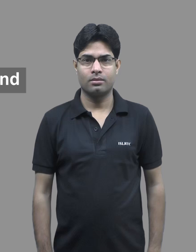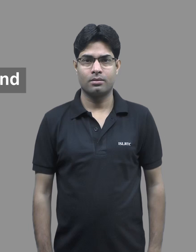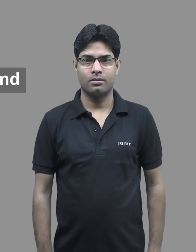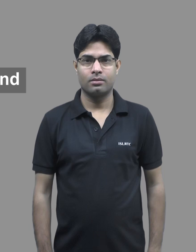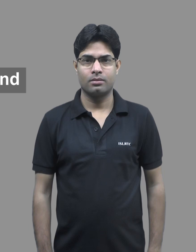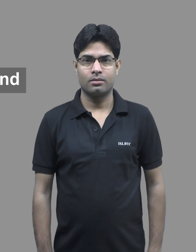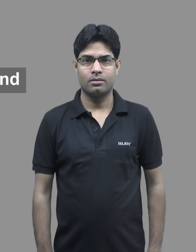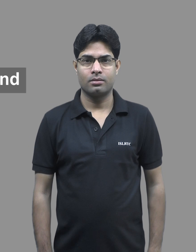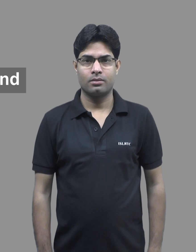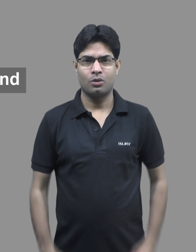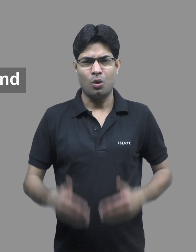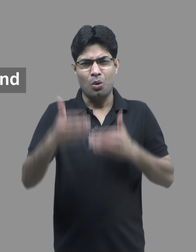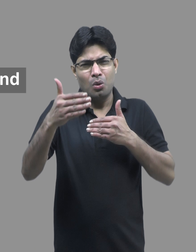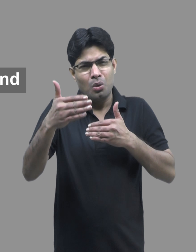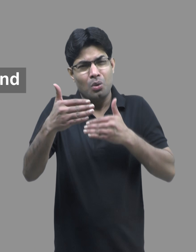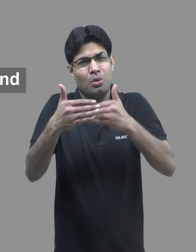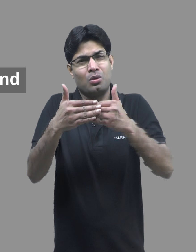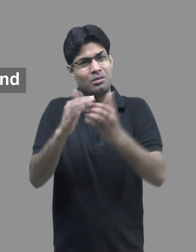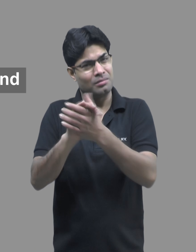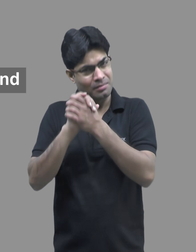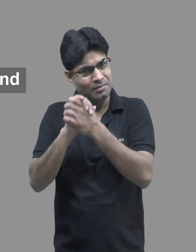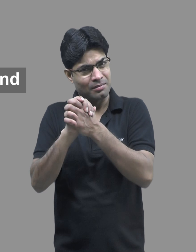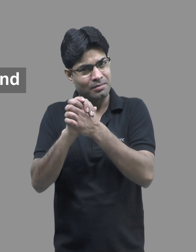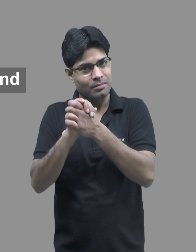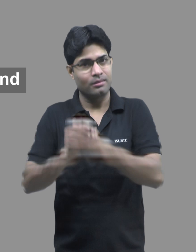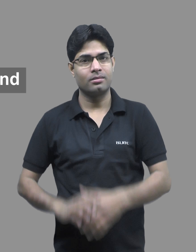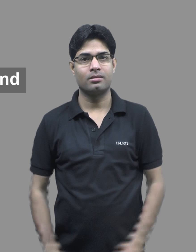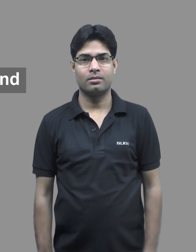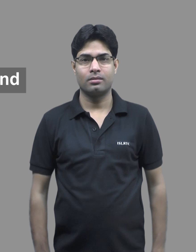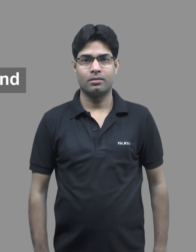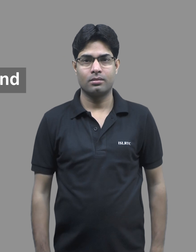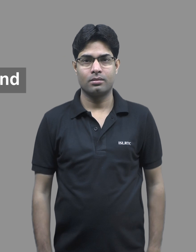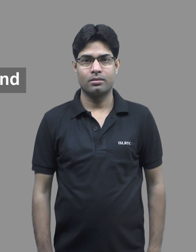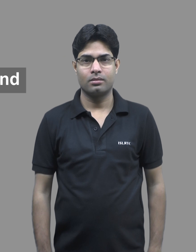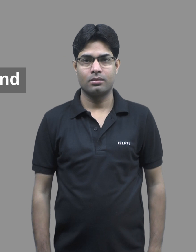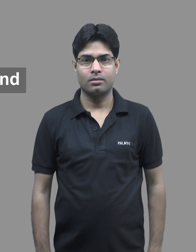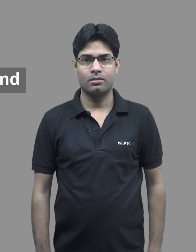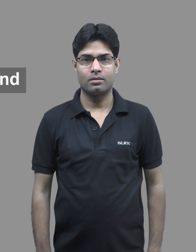Close friend